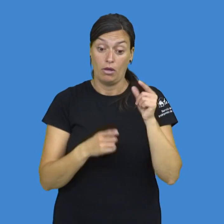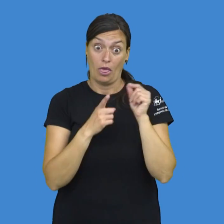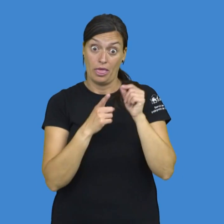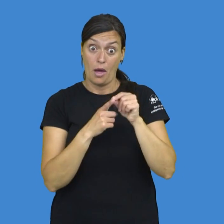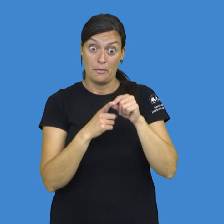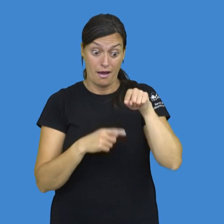diabetes